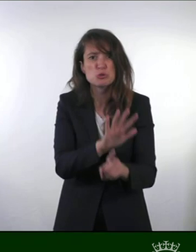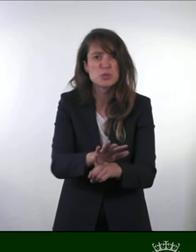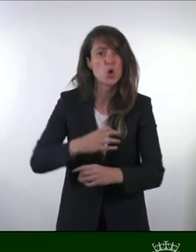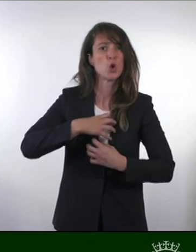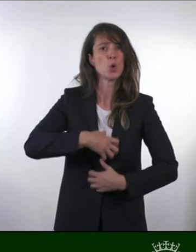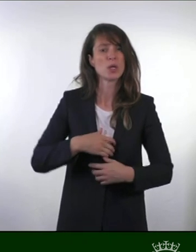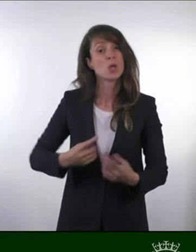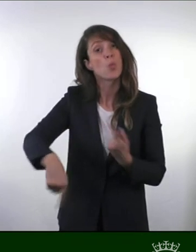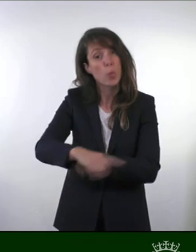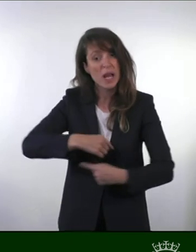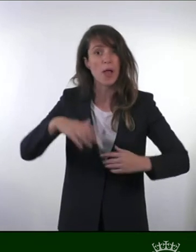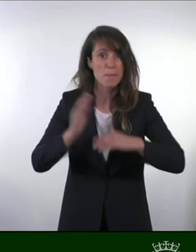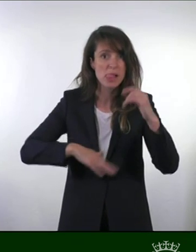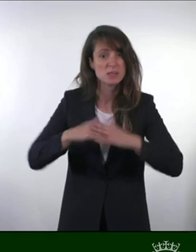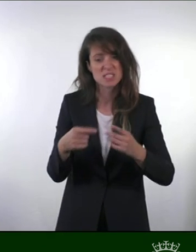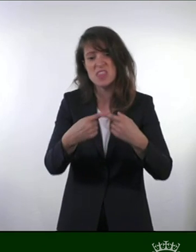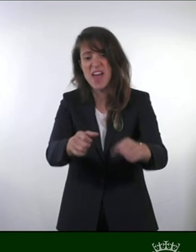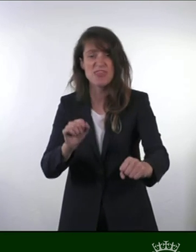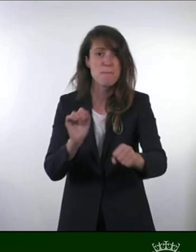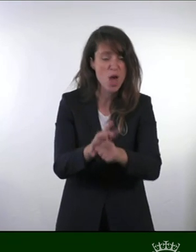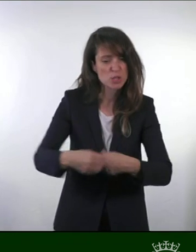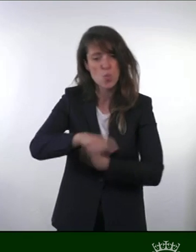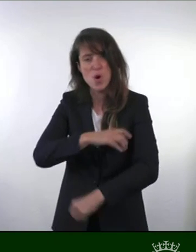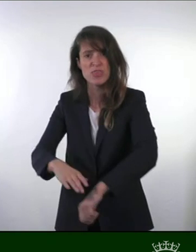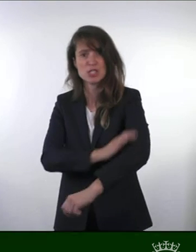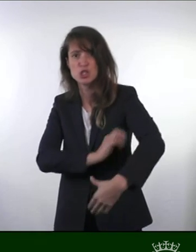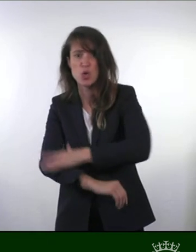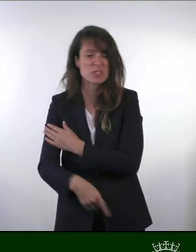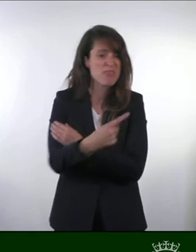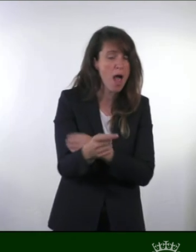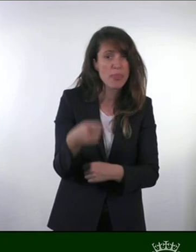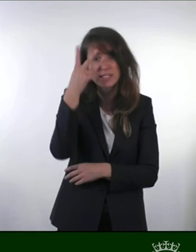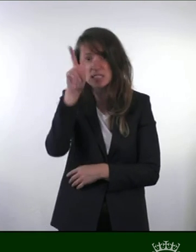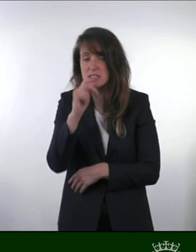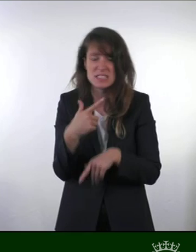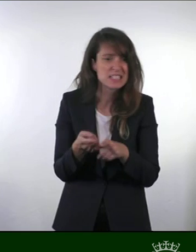We are the builders; they are the blockers. We are the doers; they are the ditherers.